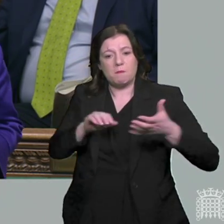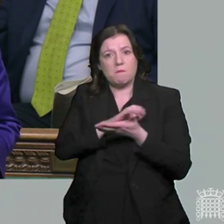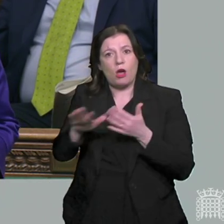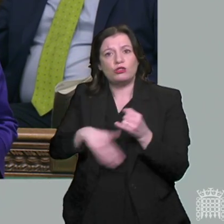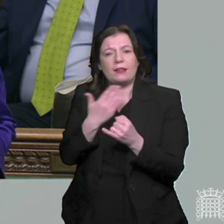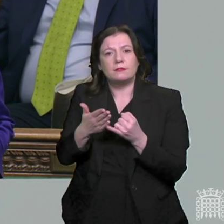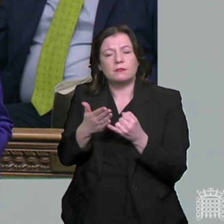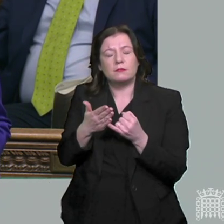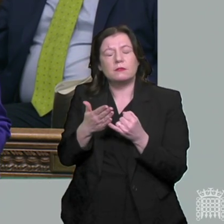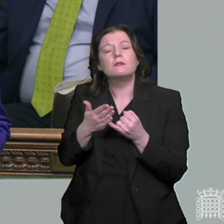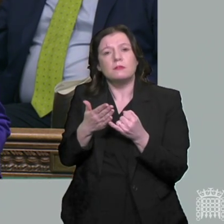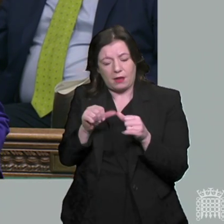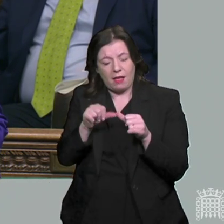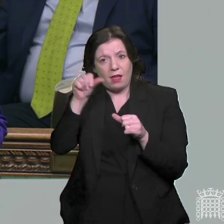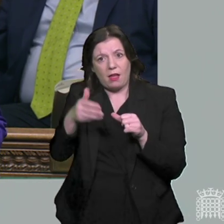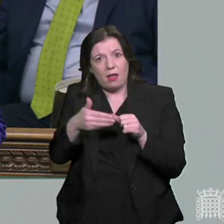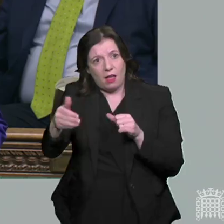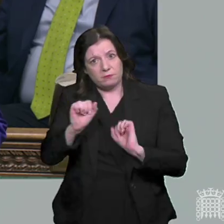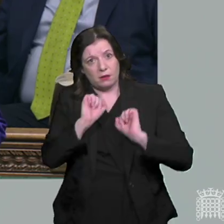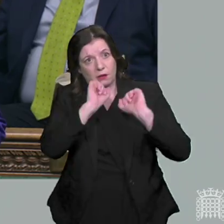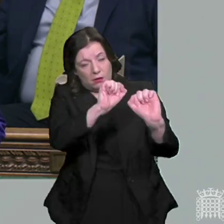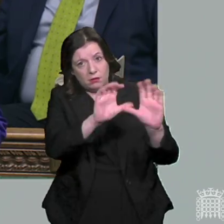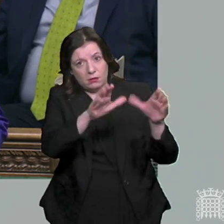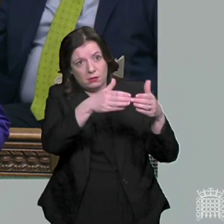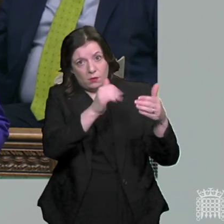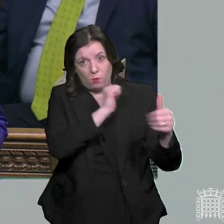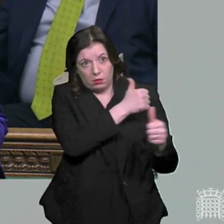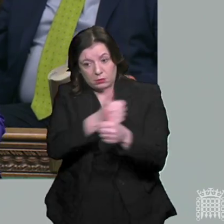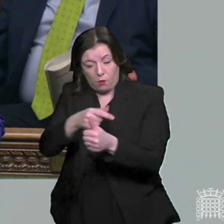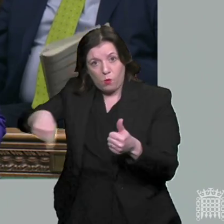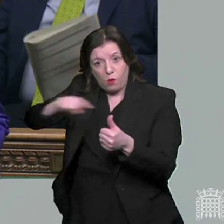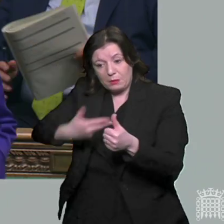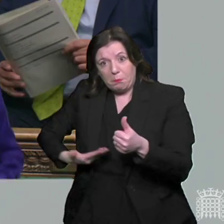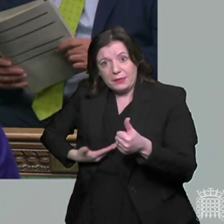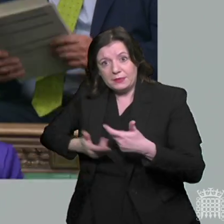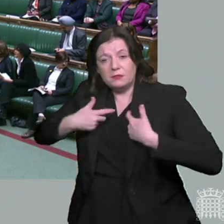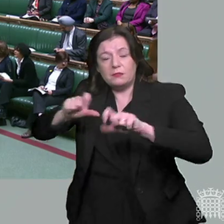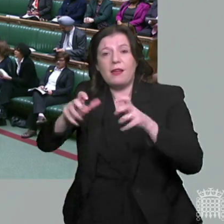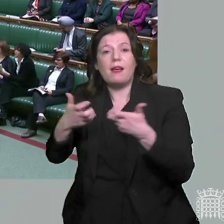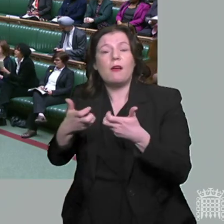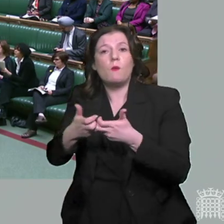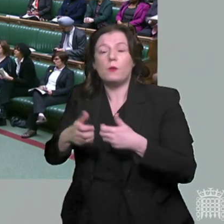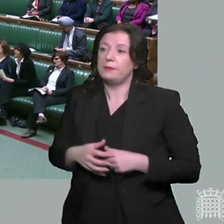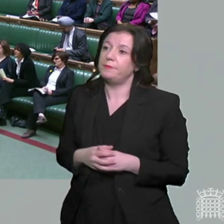What will the Minister do to ensure that that support for development continues?